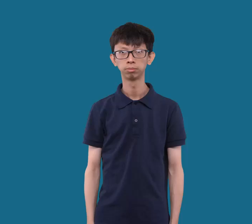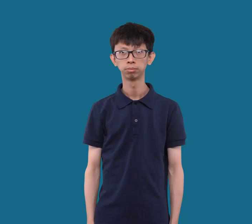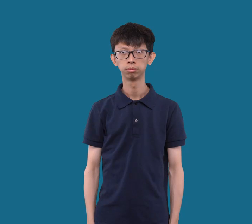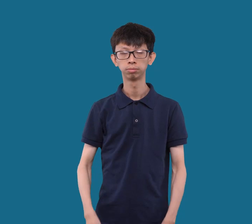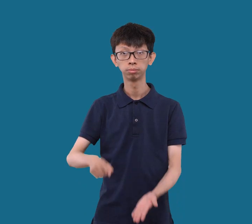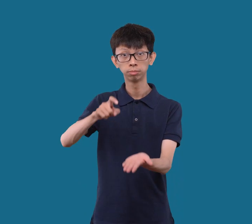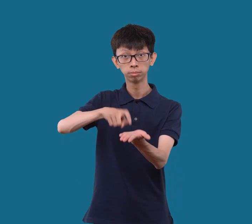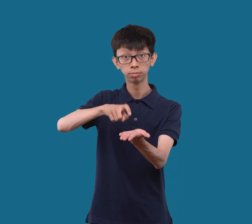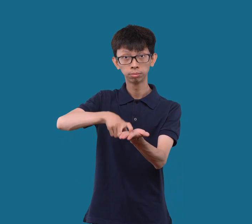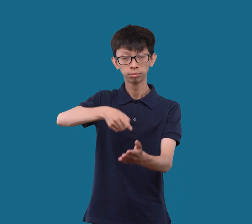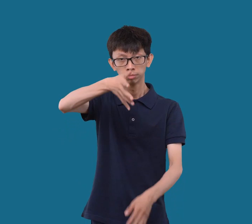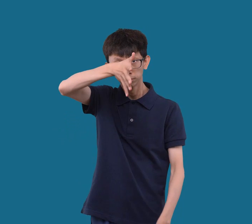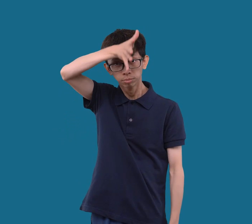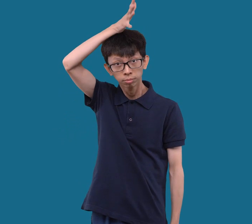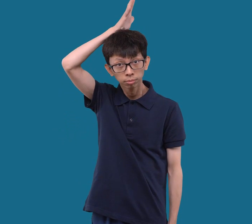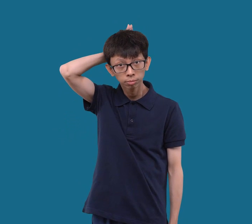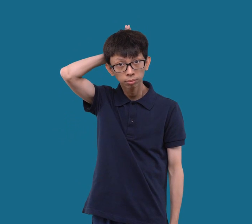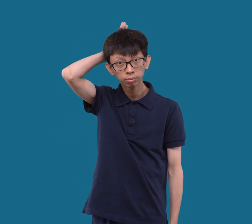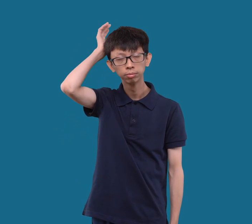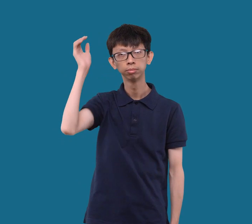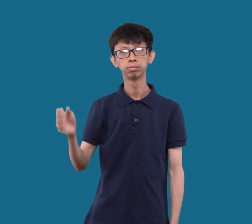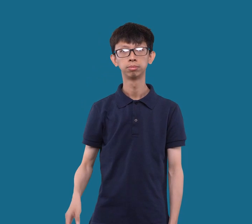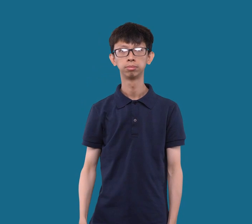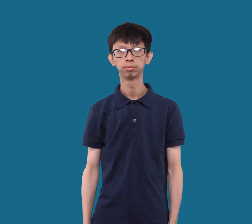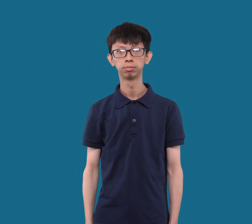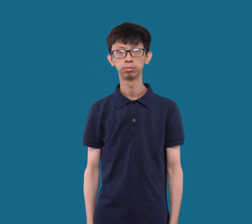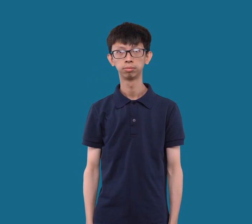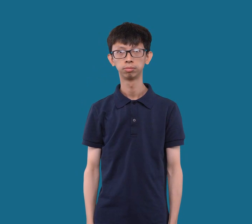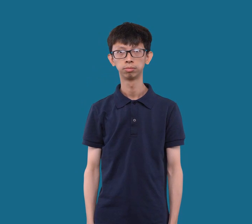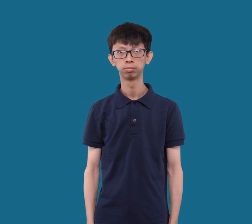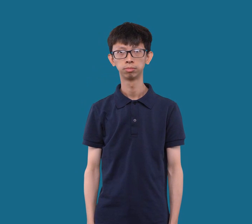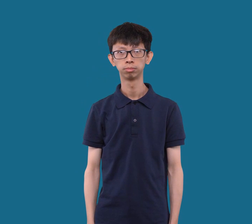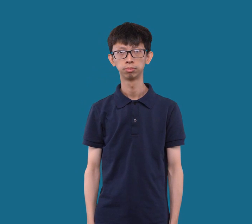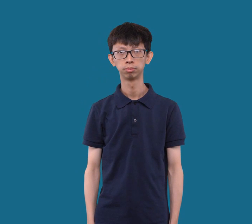gà trống